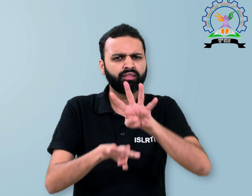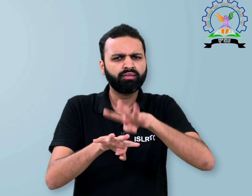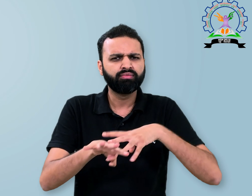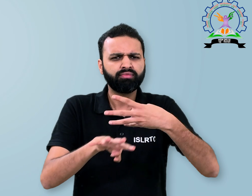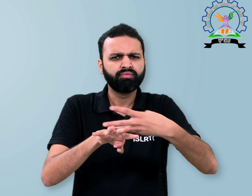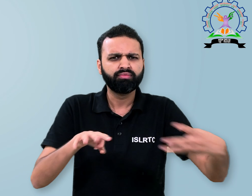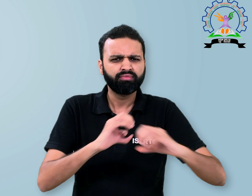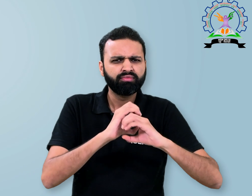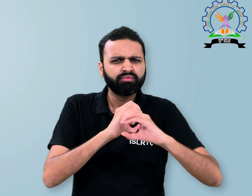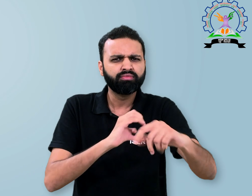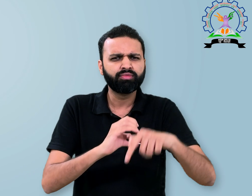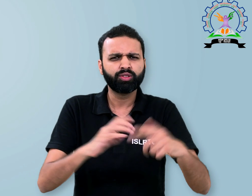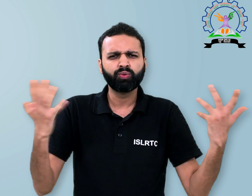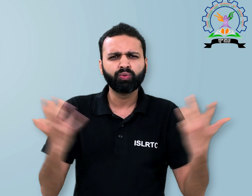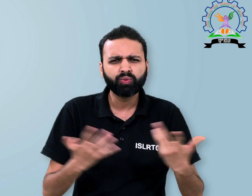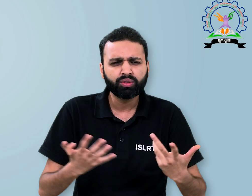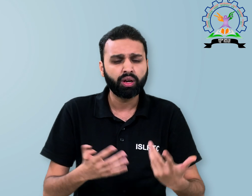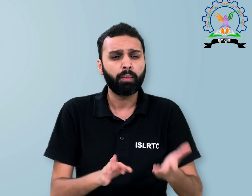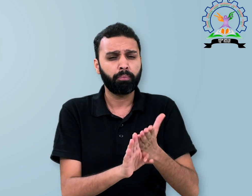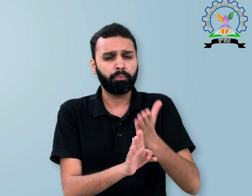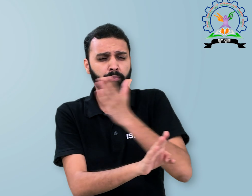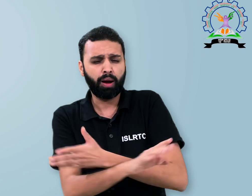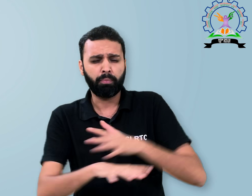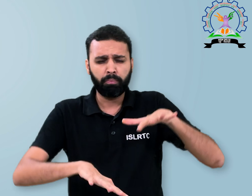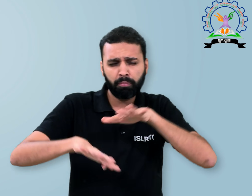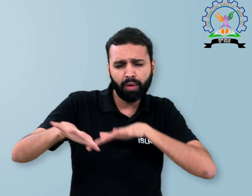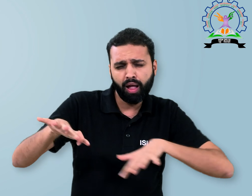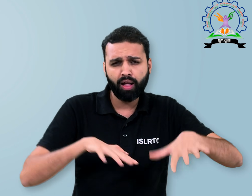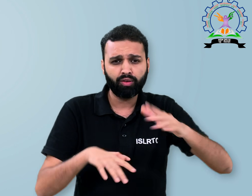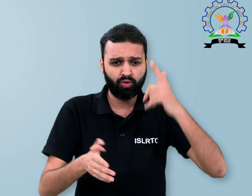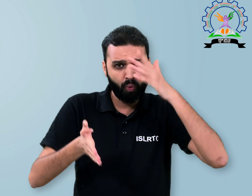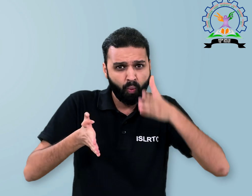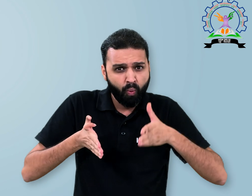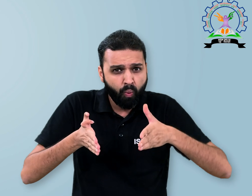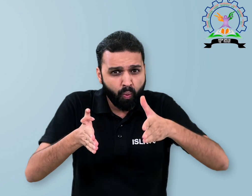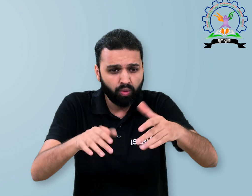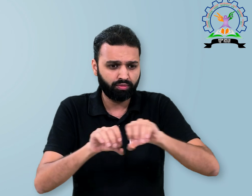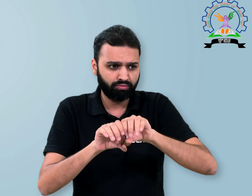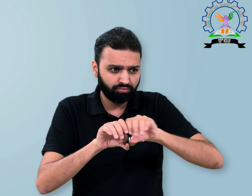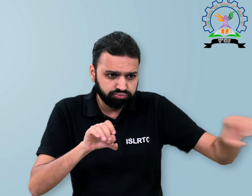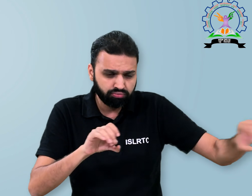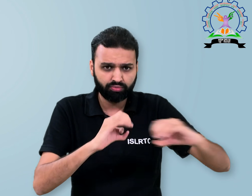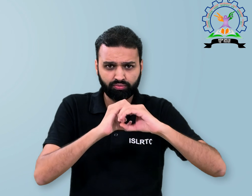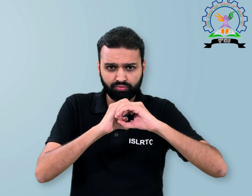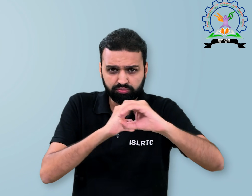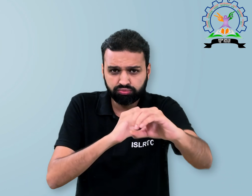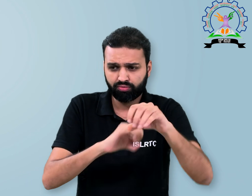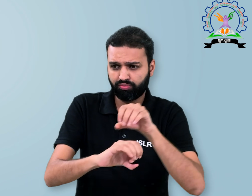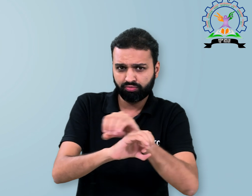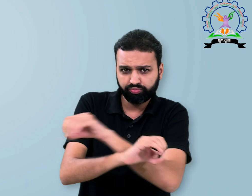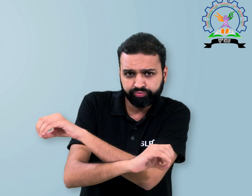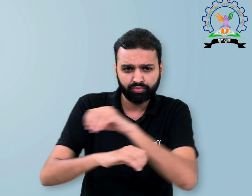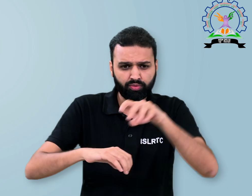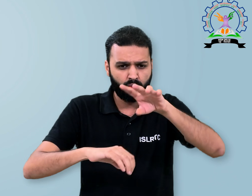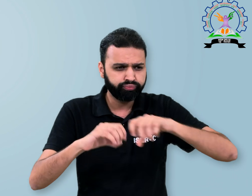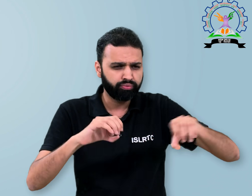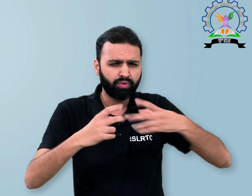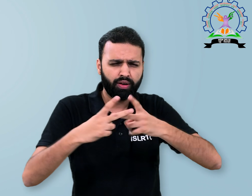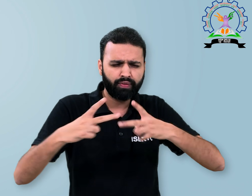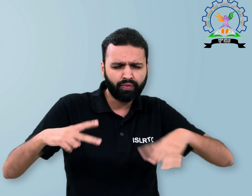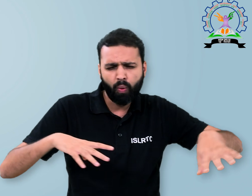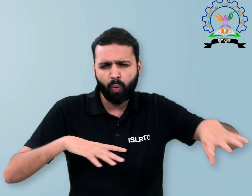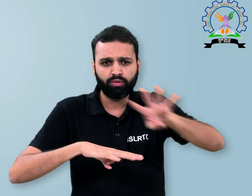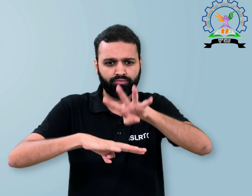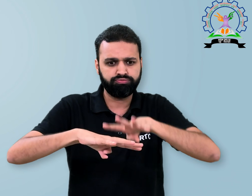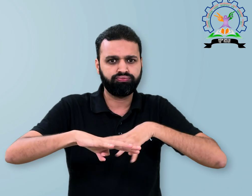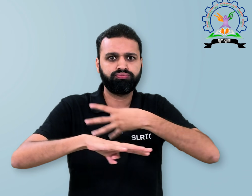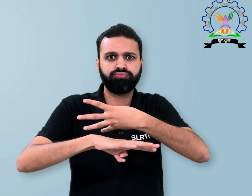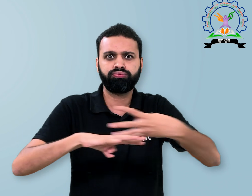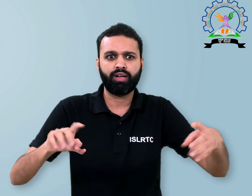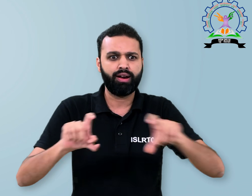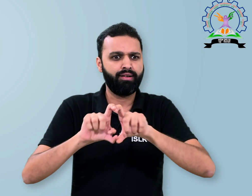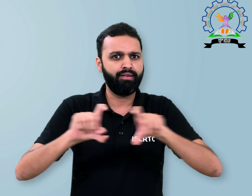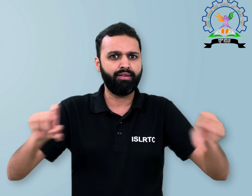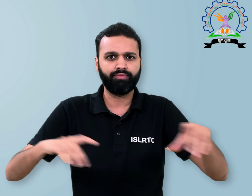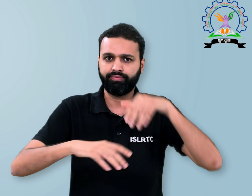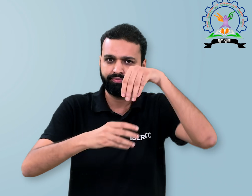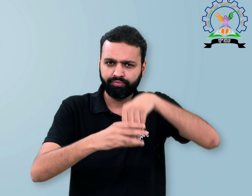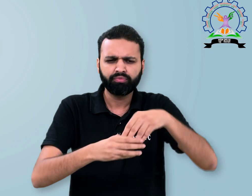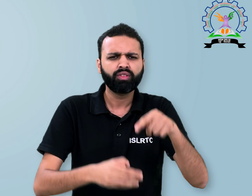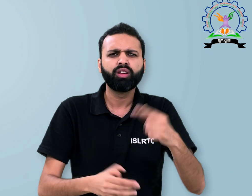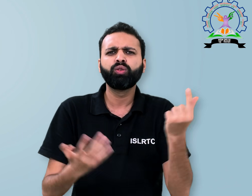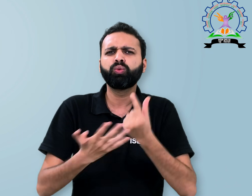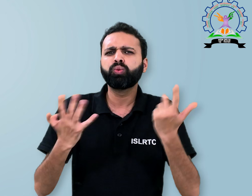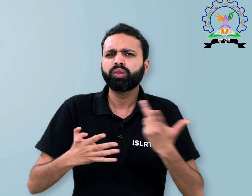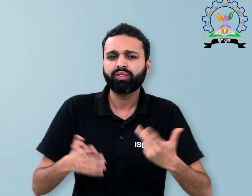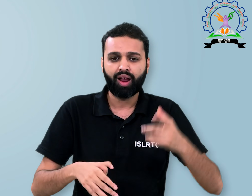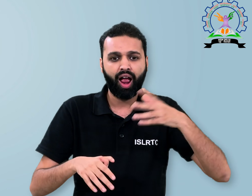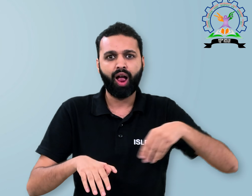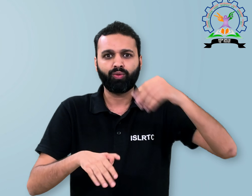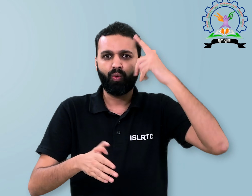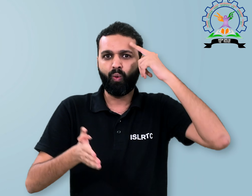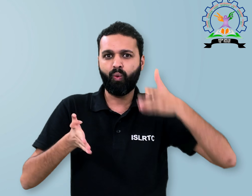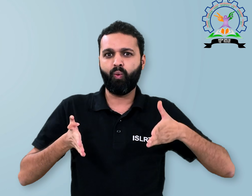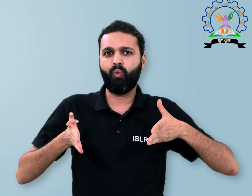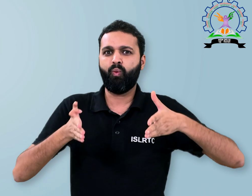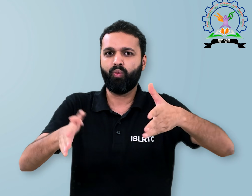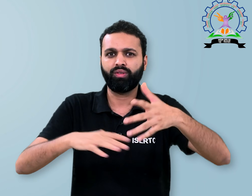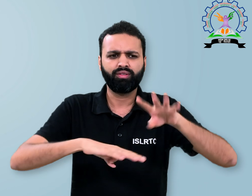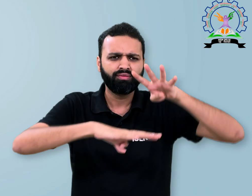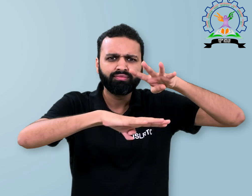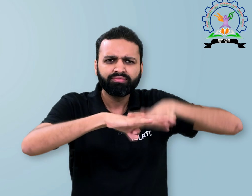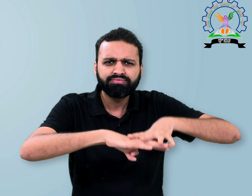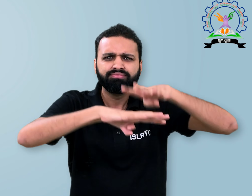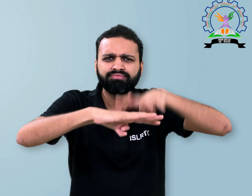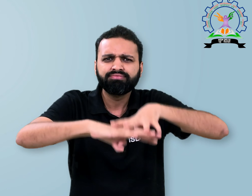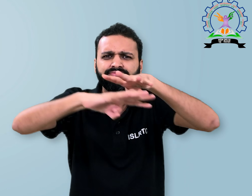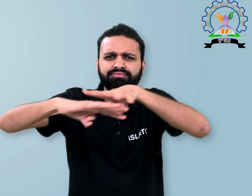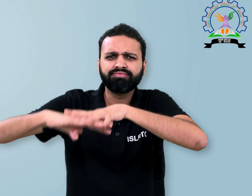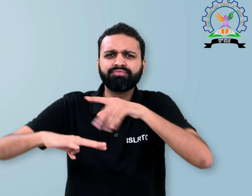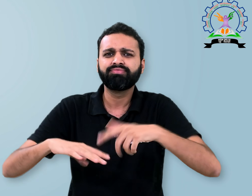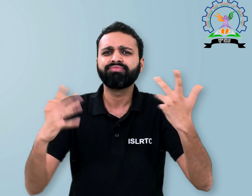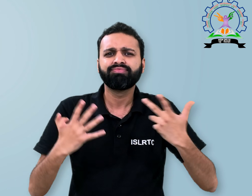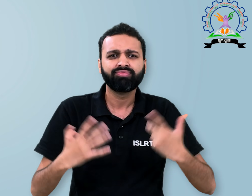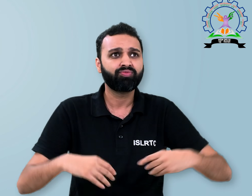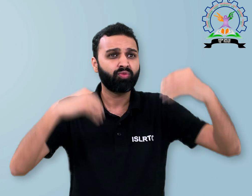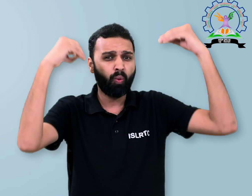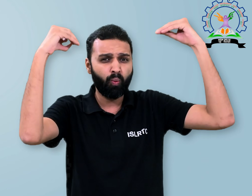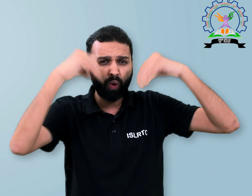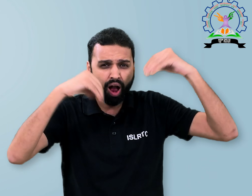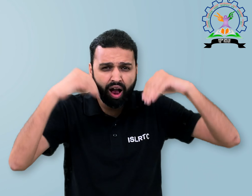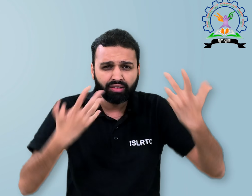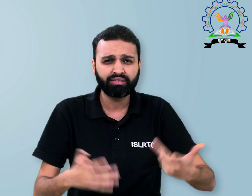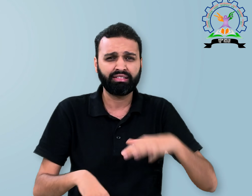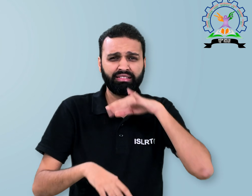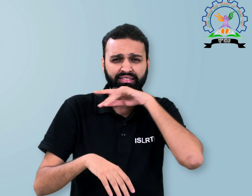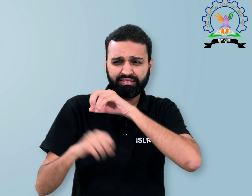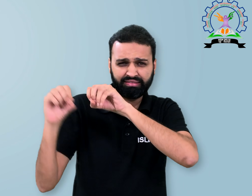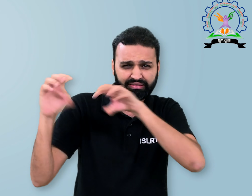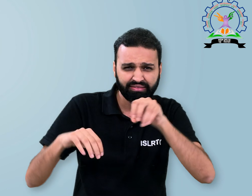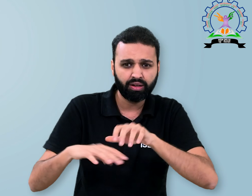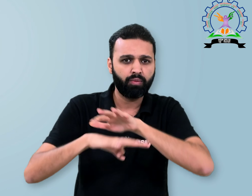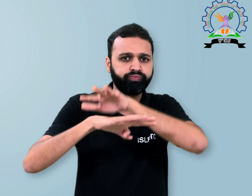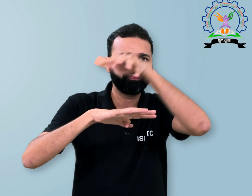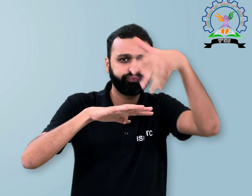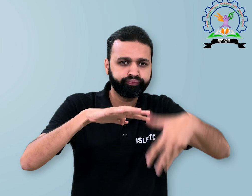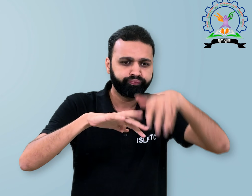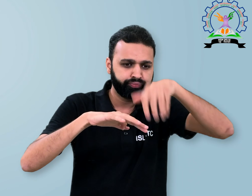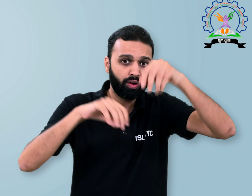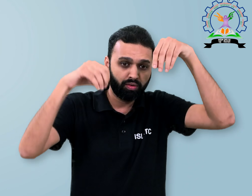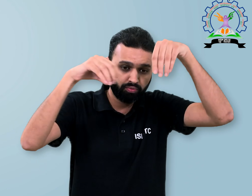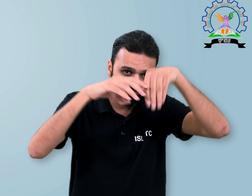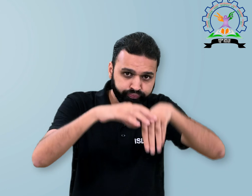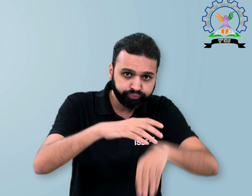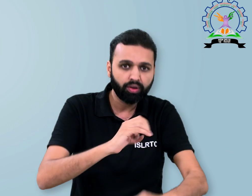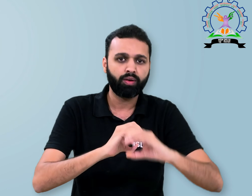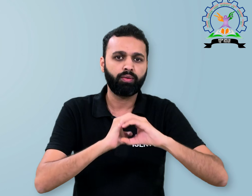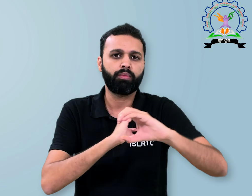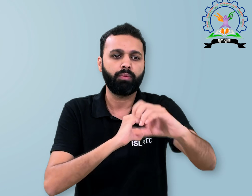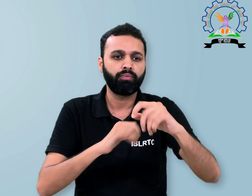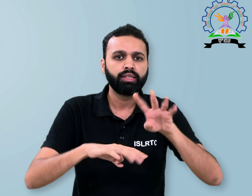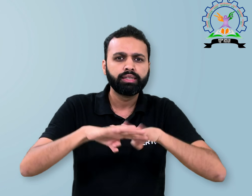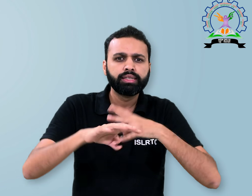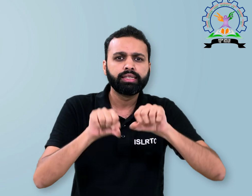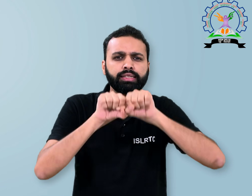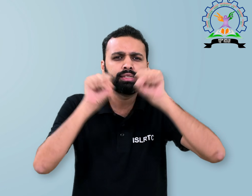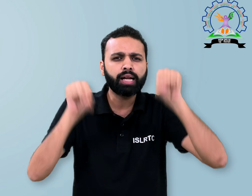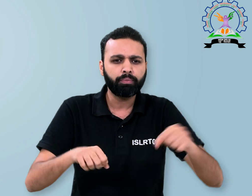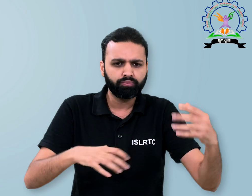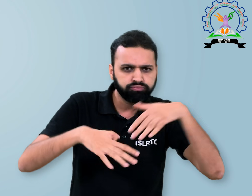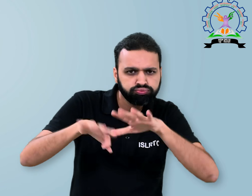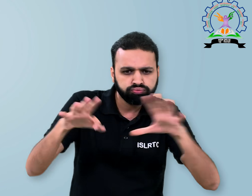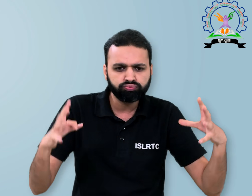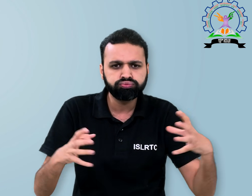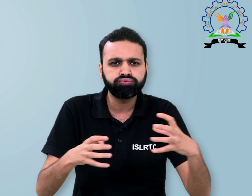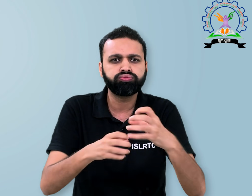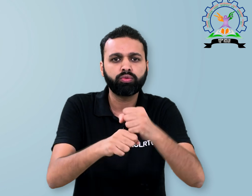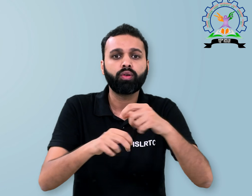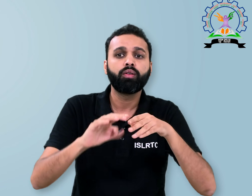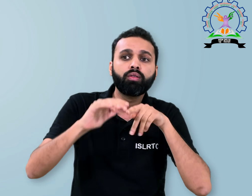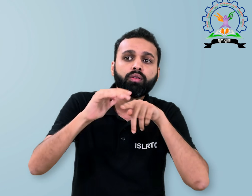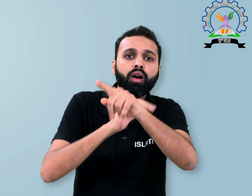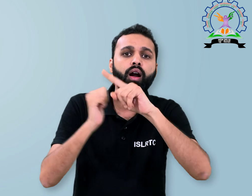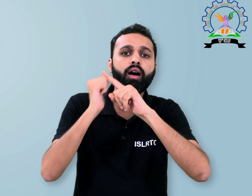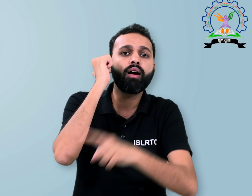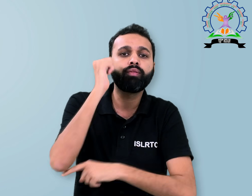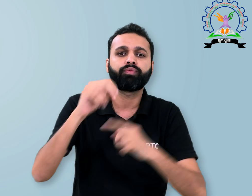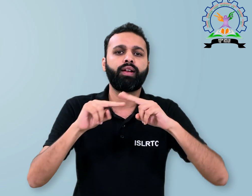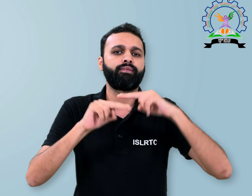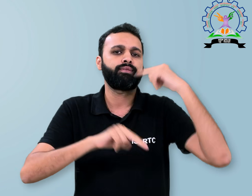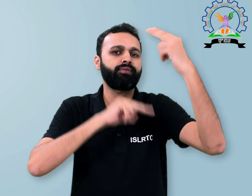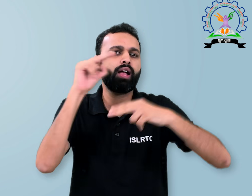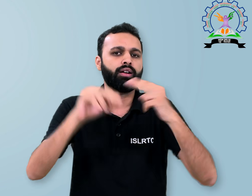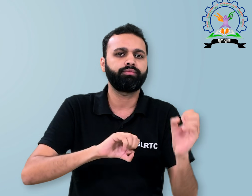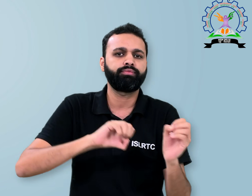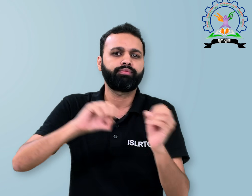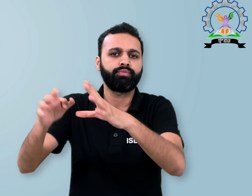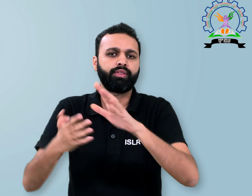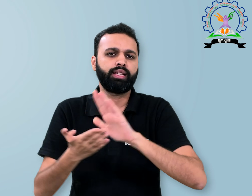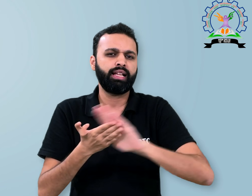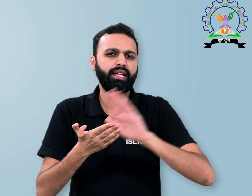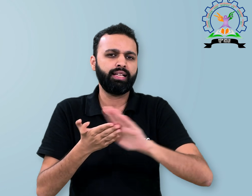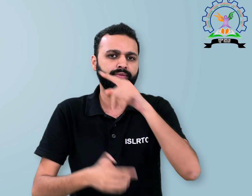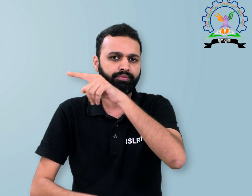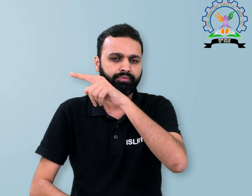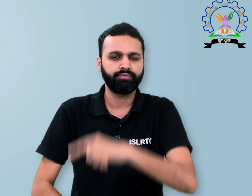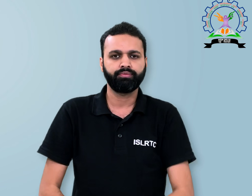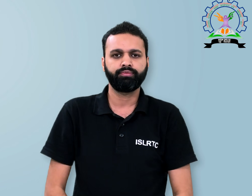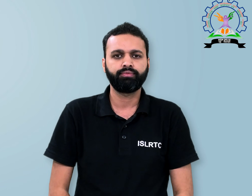Or sewage system, is the infrastructure that conveys sewage or surface runoff (stormwater, meltwater, rainwater) using sewers.